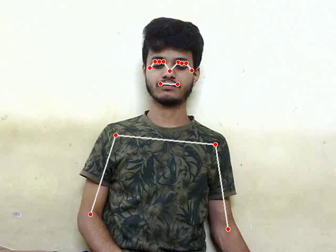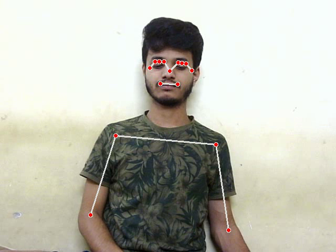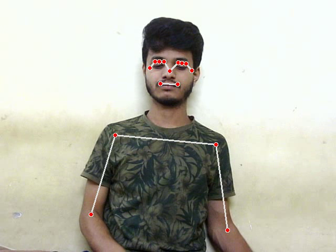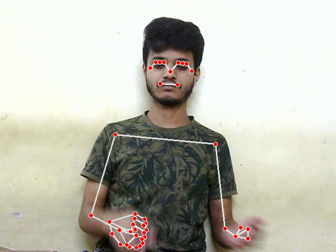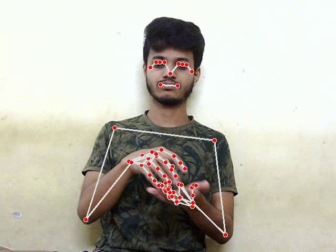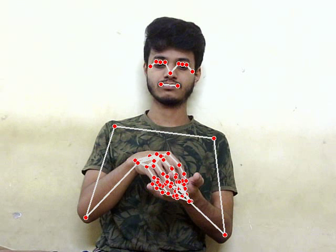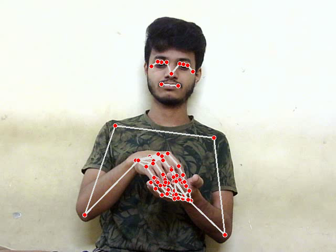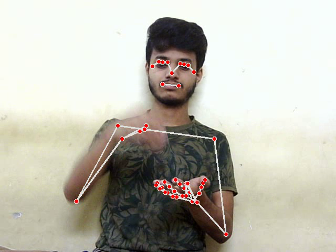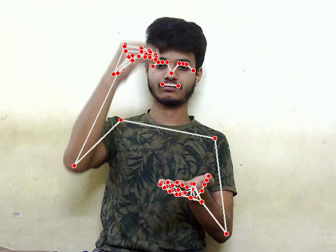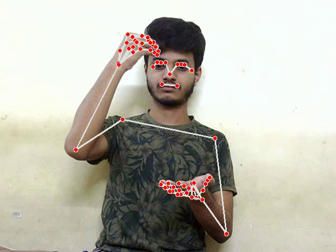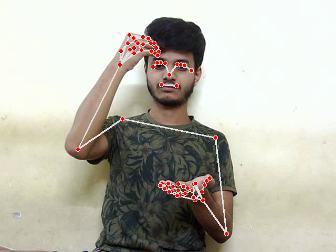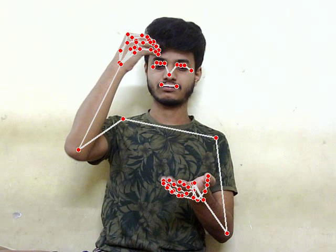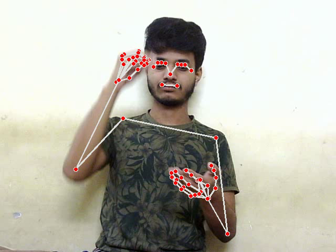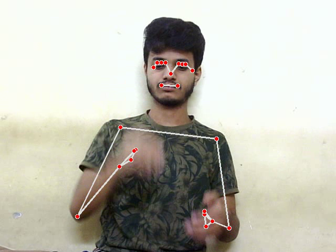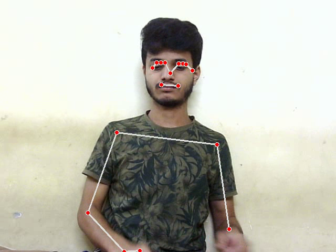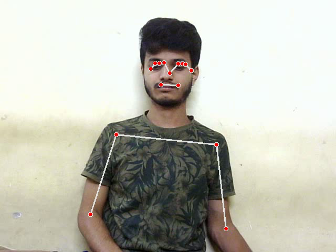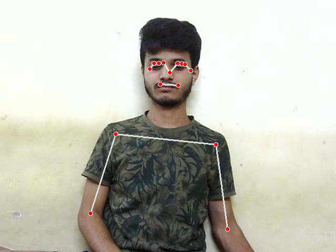learn